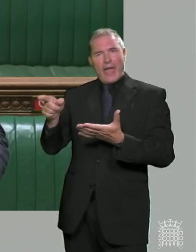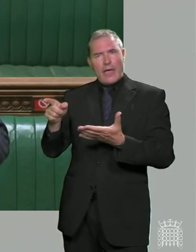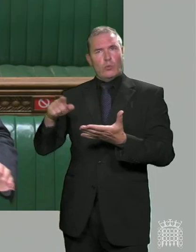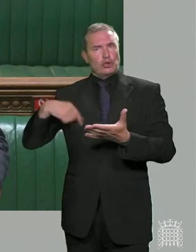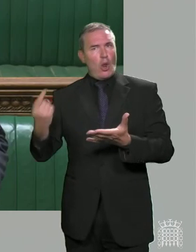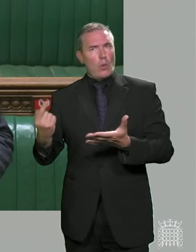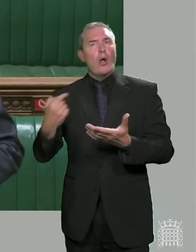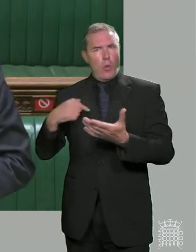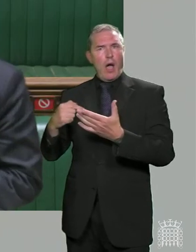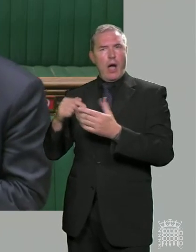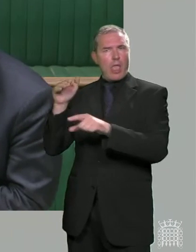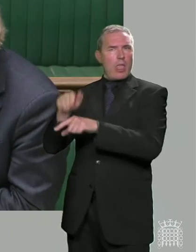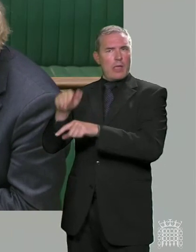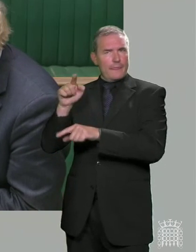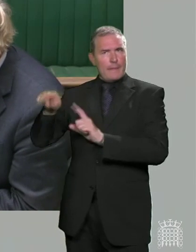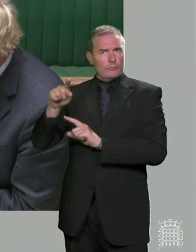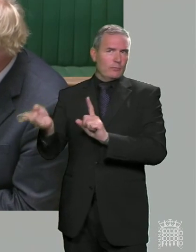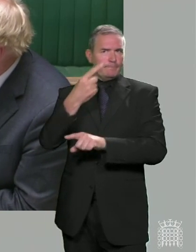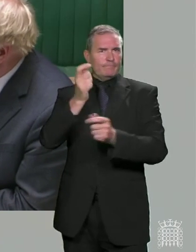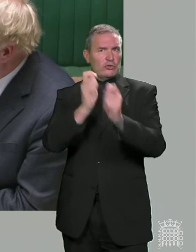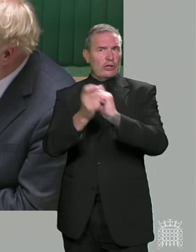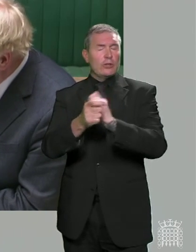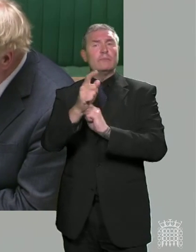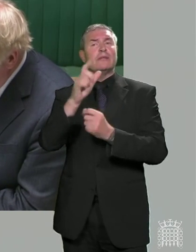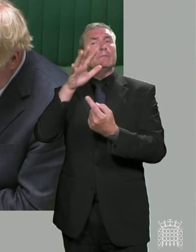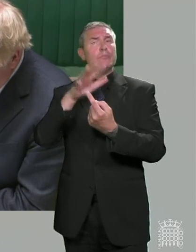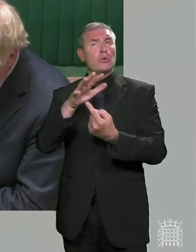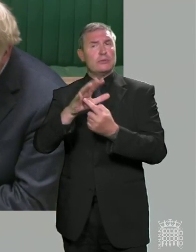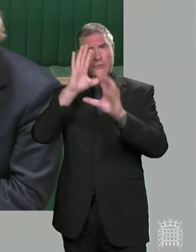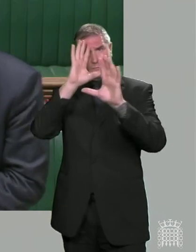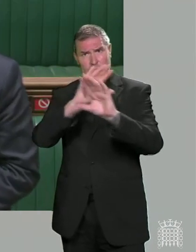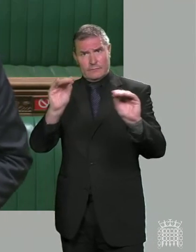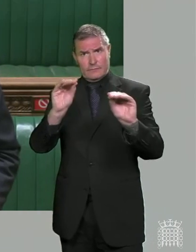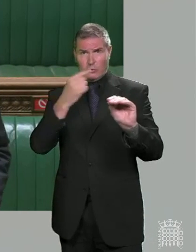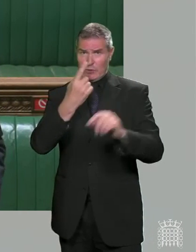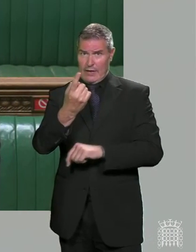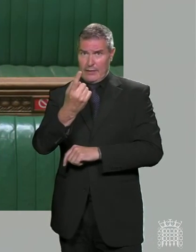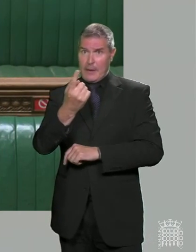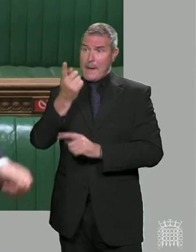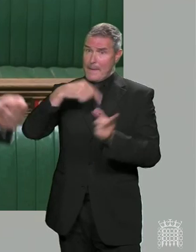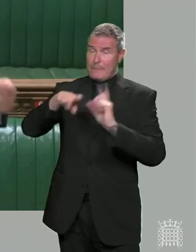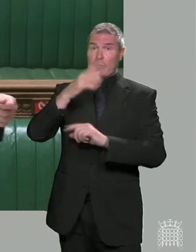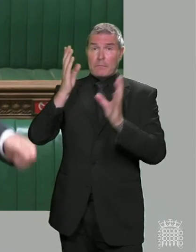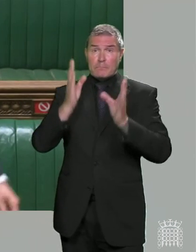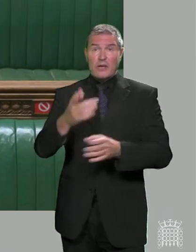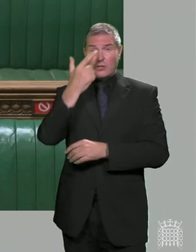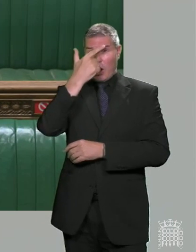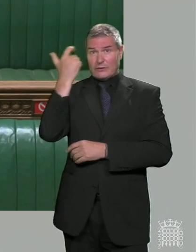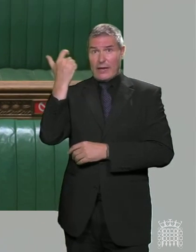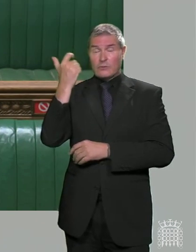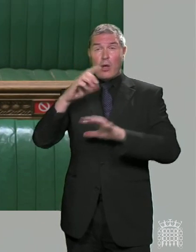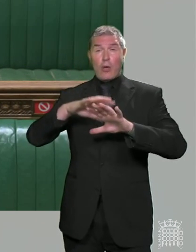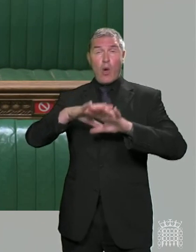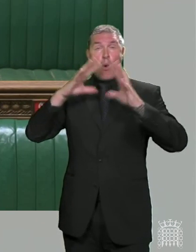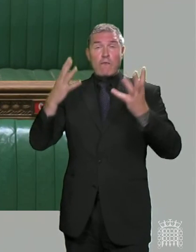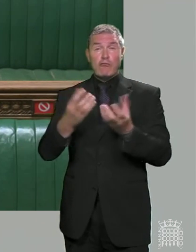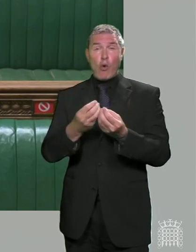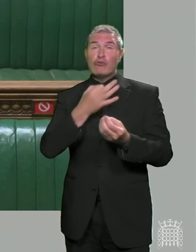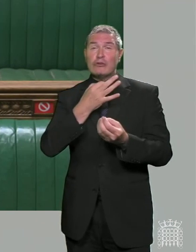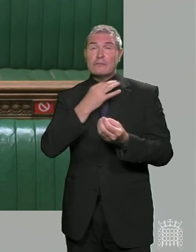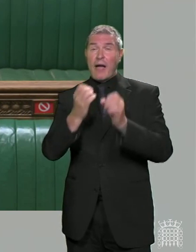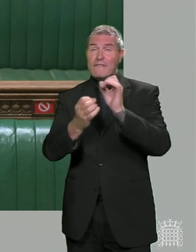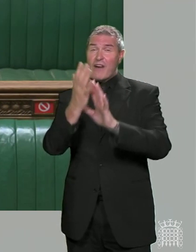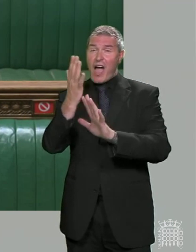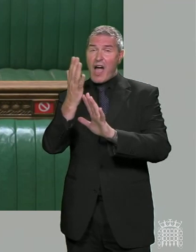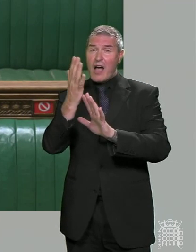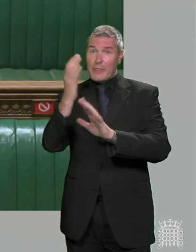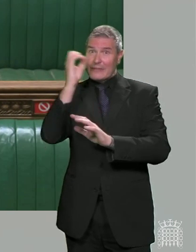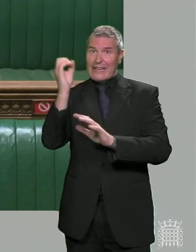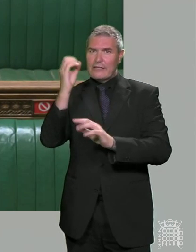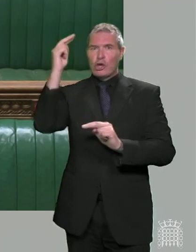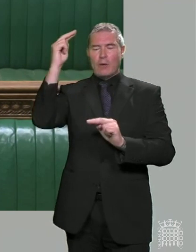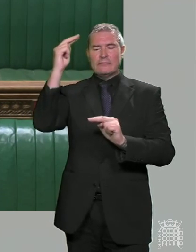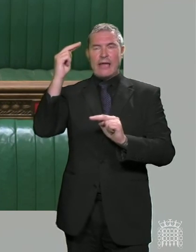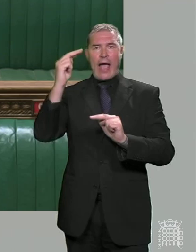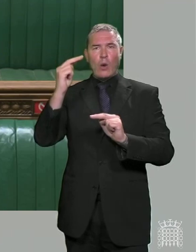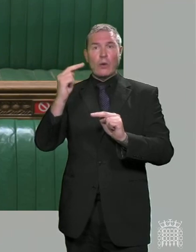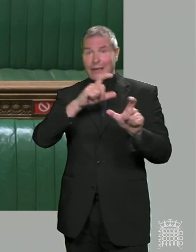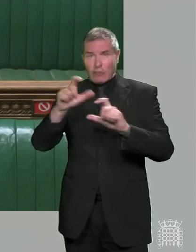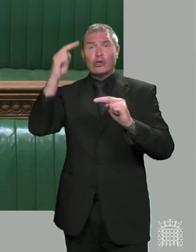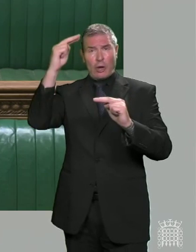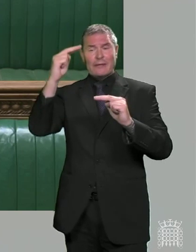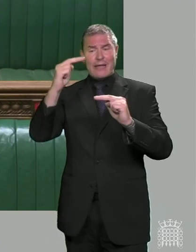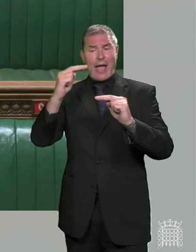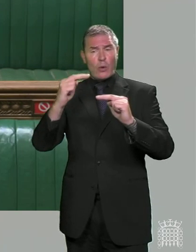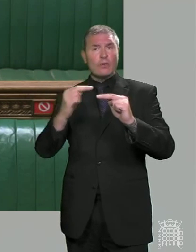We are on its case. I think it is very important that people understand that overall risks of death by fire have been coming down for a very long time and will continue to come down.